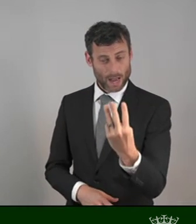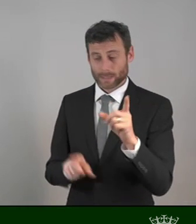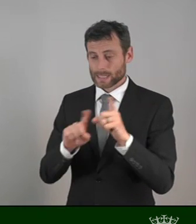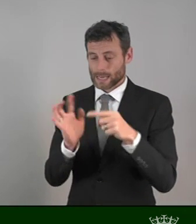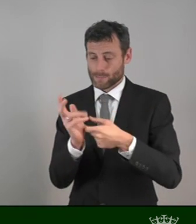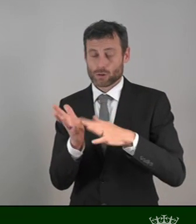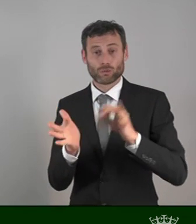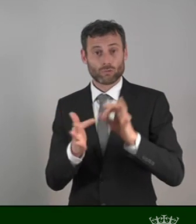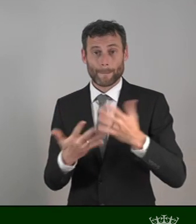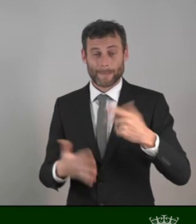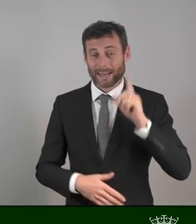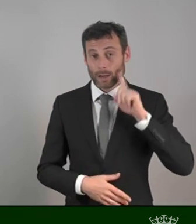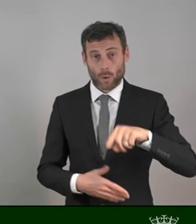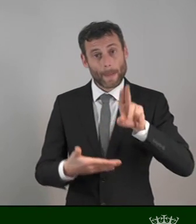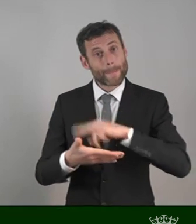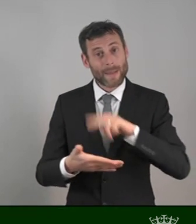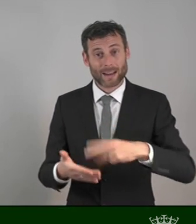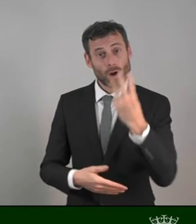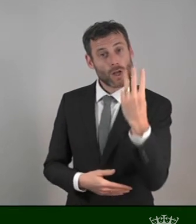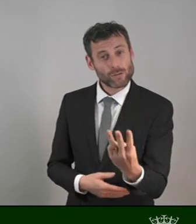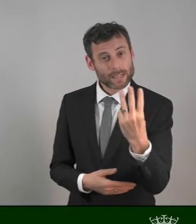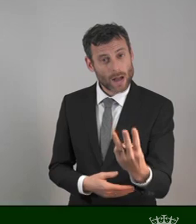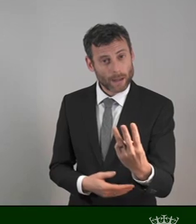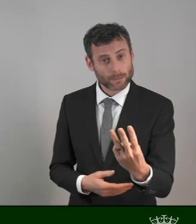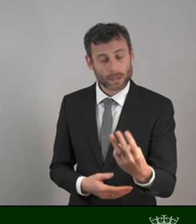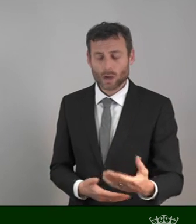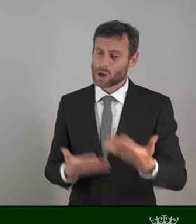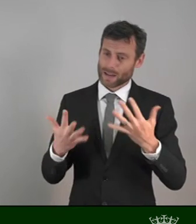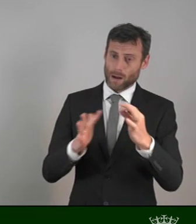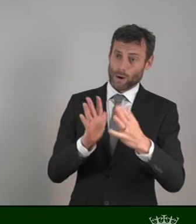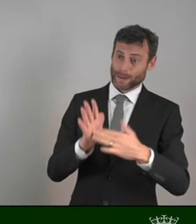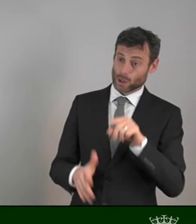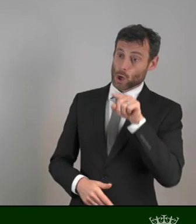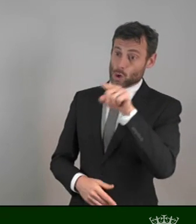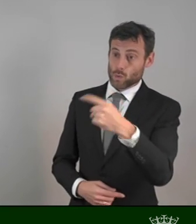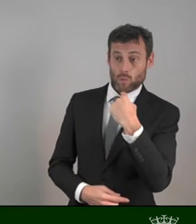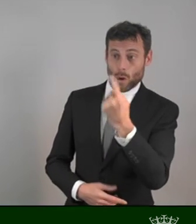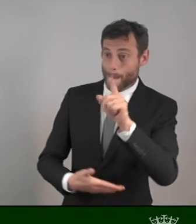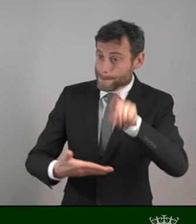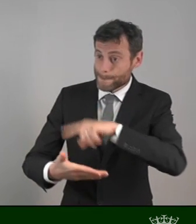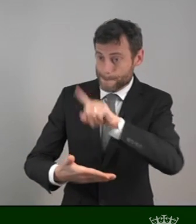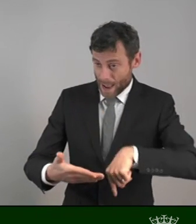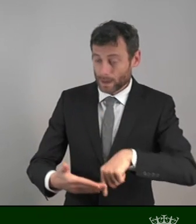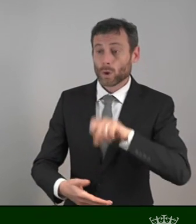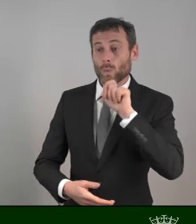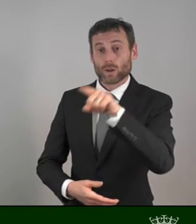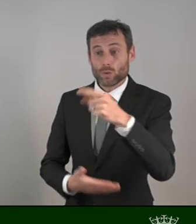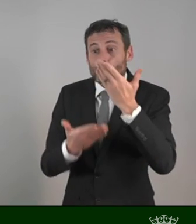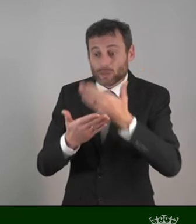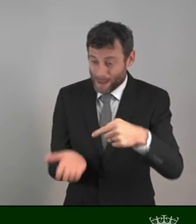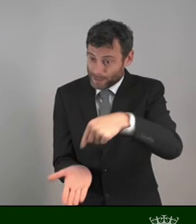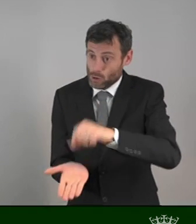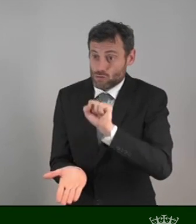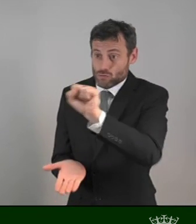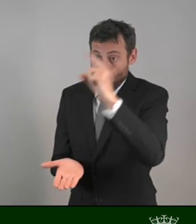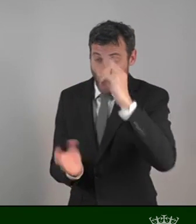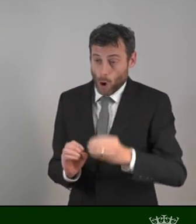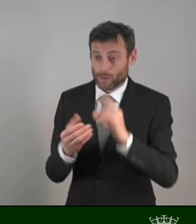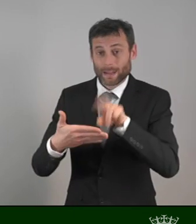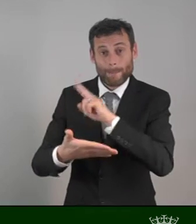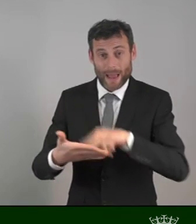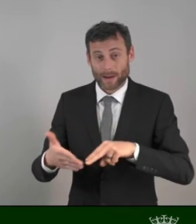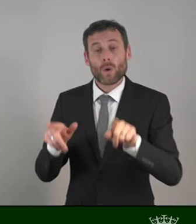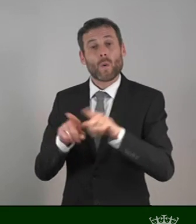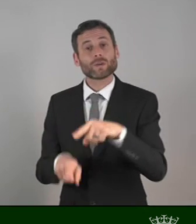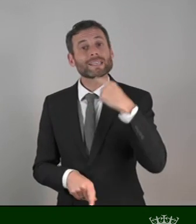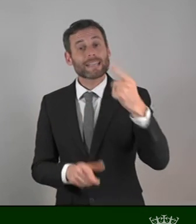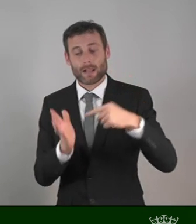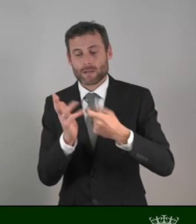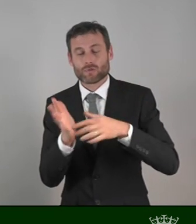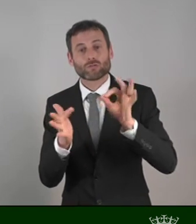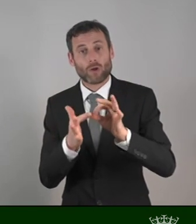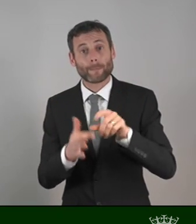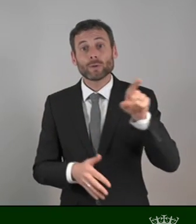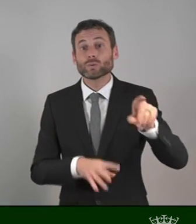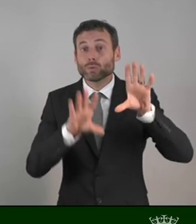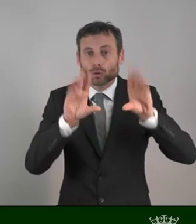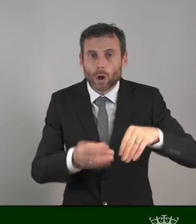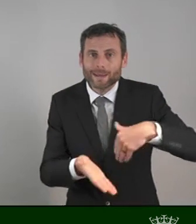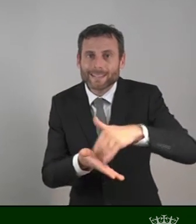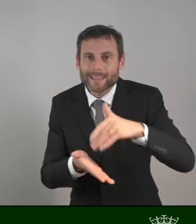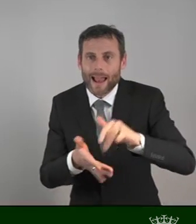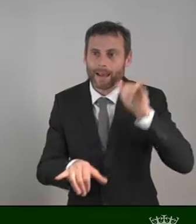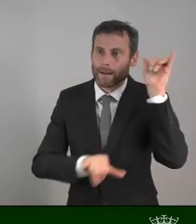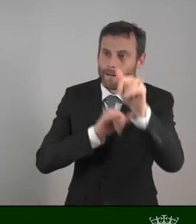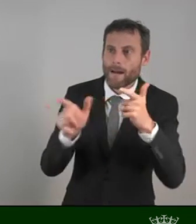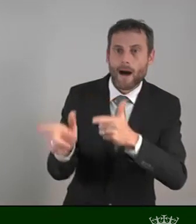Will the Prime Minister confirm that he will respect his own ban and will he, when he meets the US later today, ask it to stop selling arms to Saudi Arabia while it continues the bombardment of the people of Yemen?